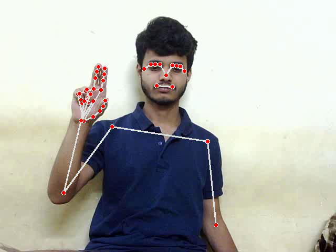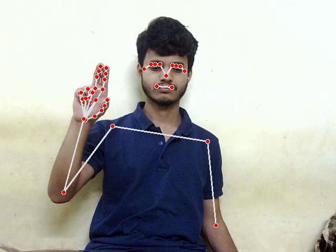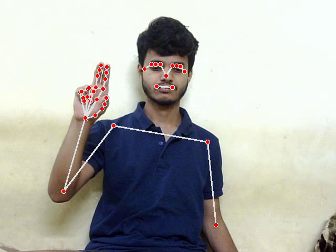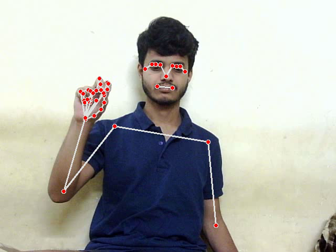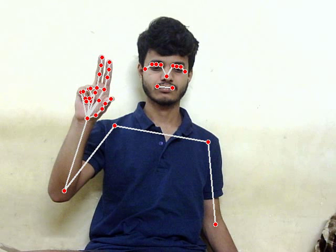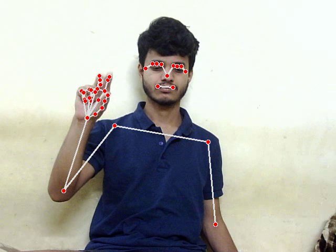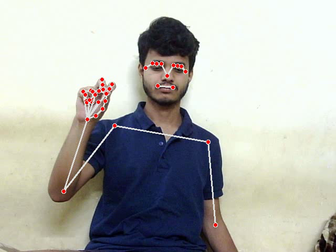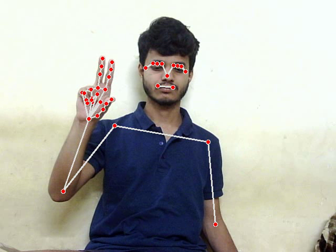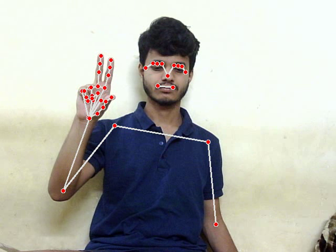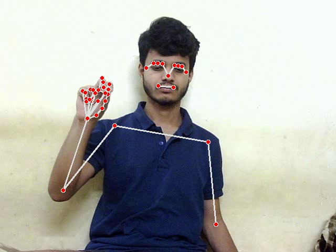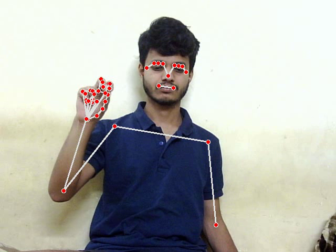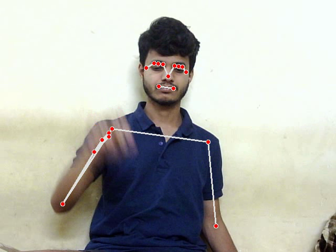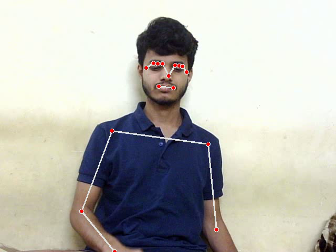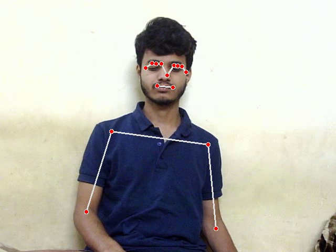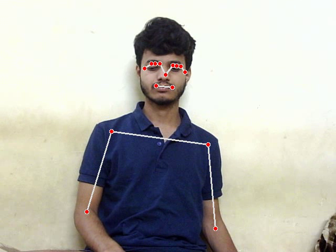no